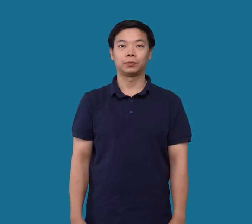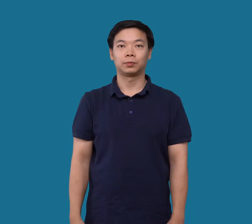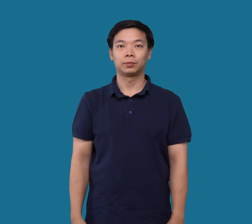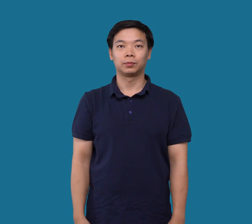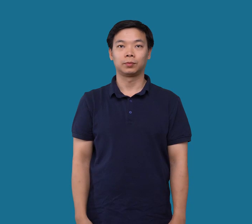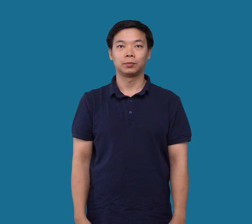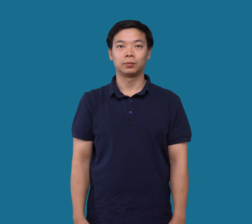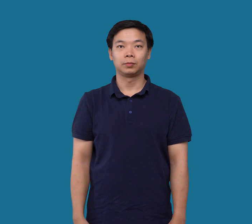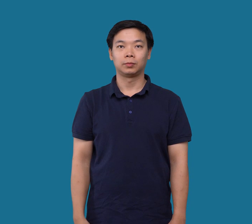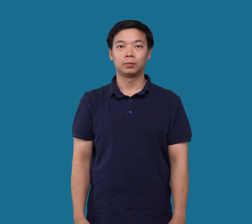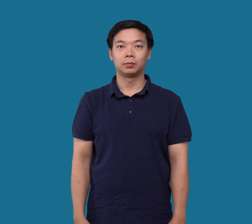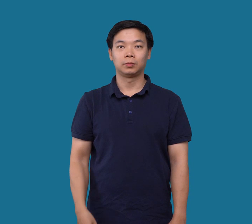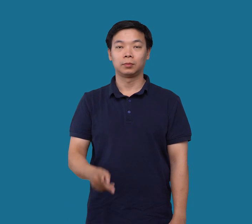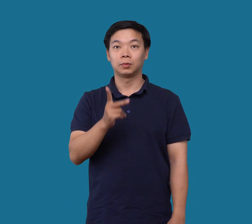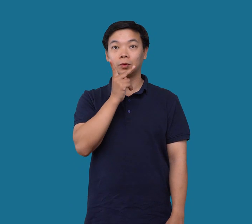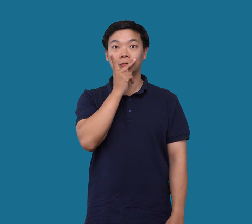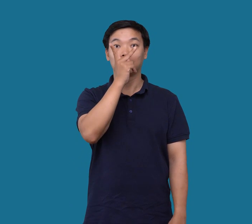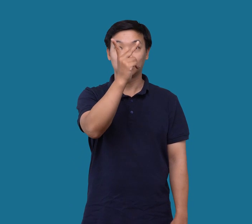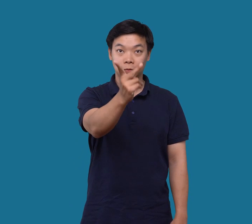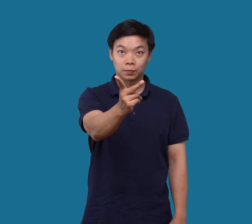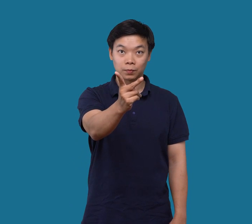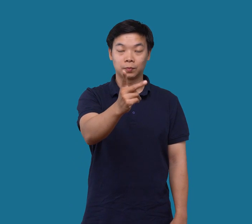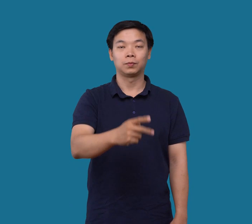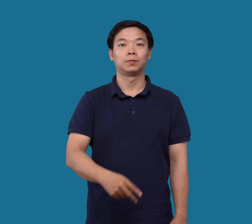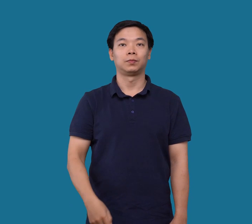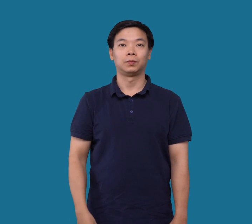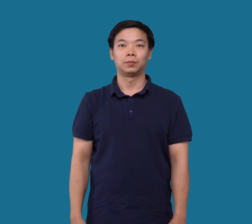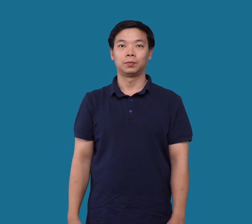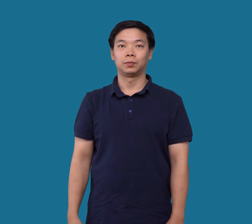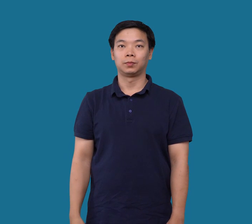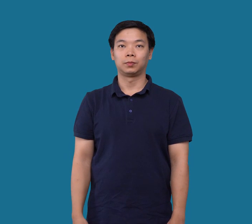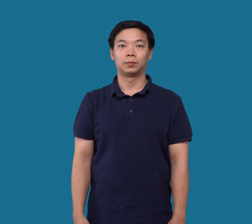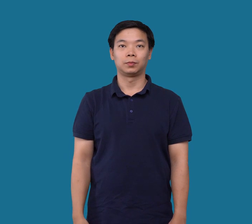hỏi